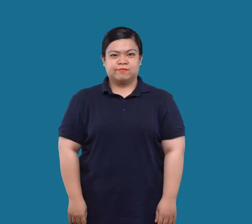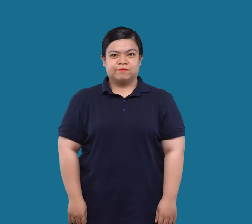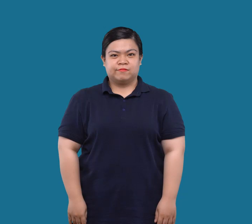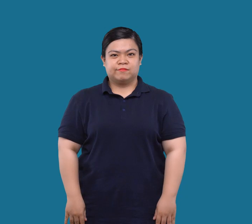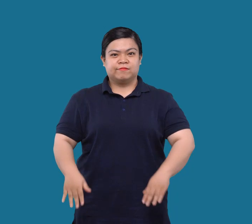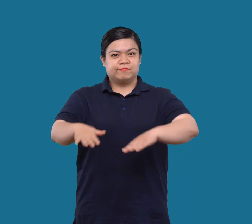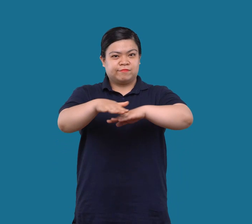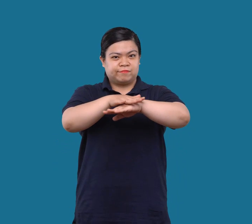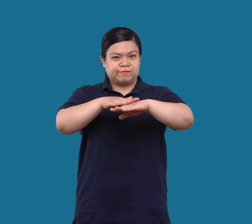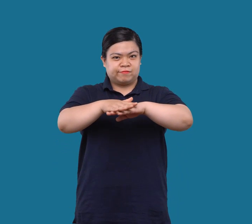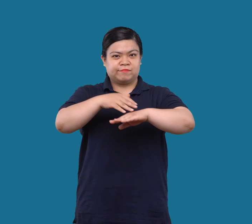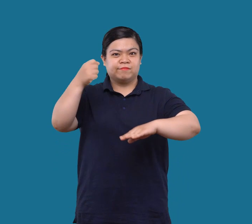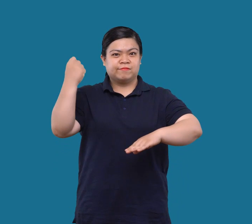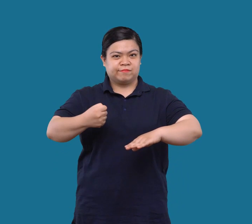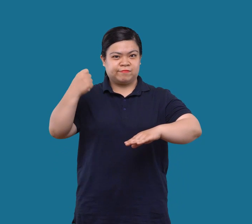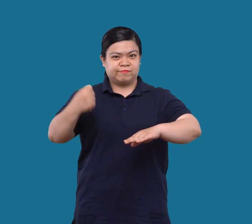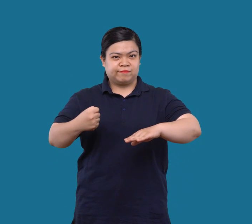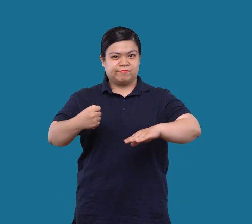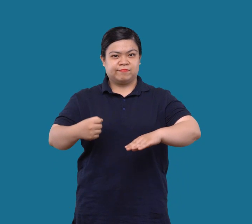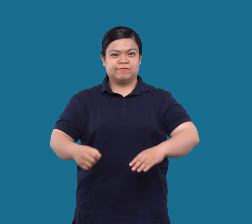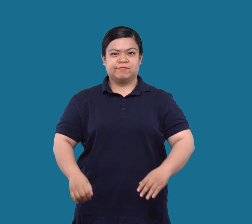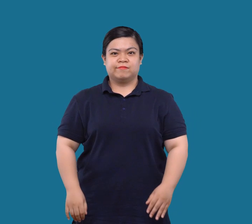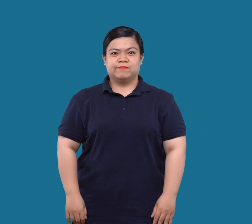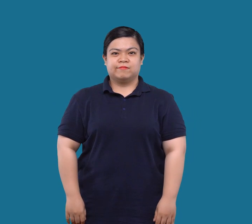dân tộc